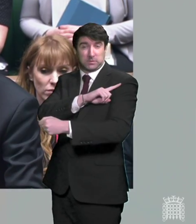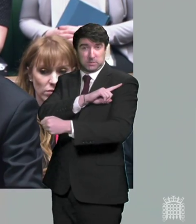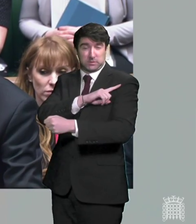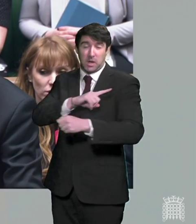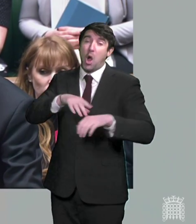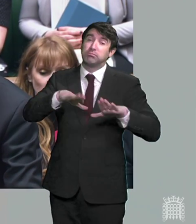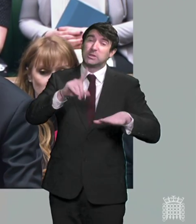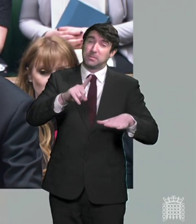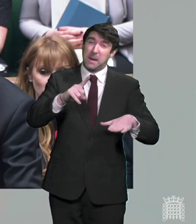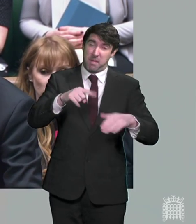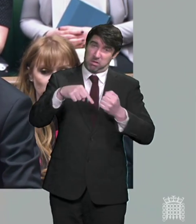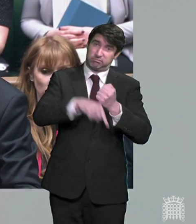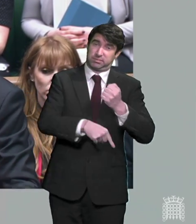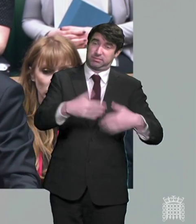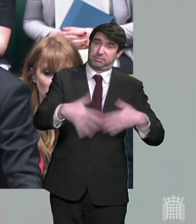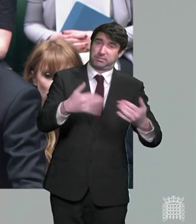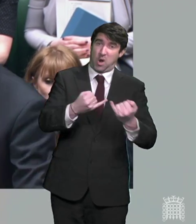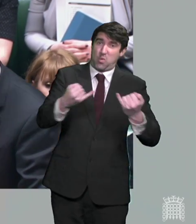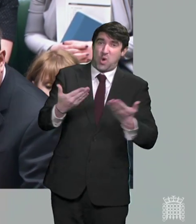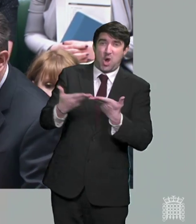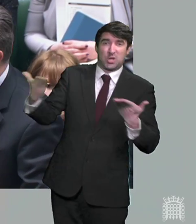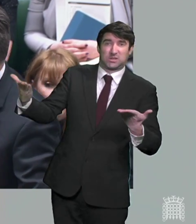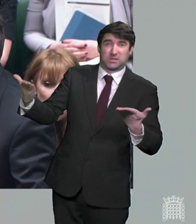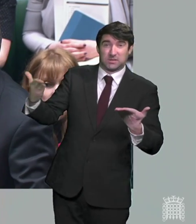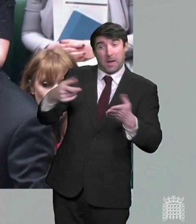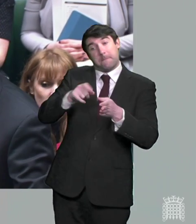That is a shocking state of affairs.